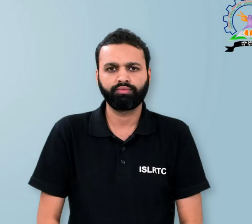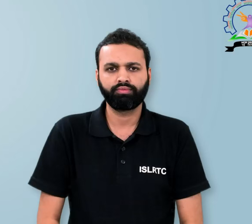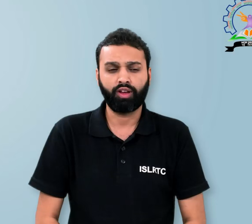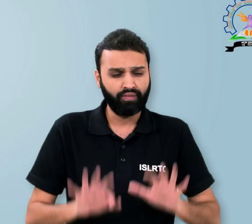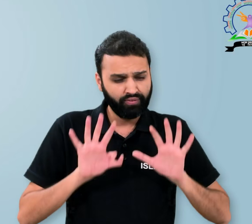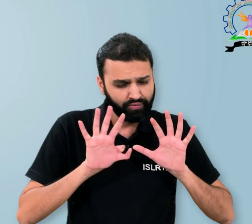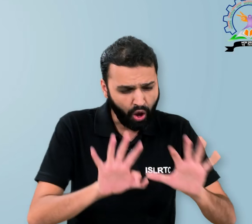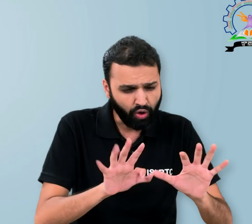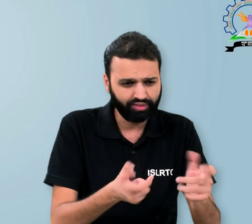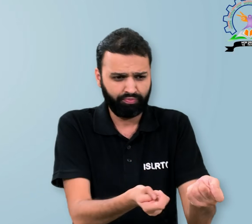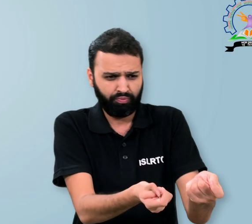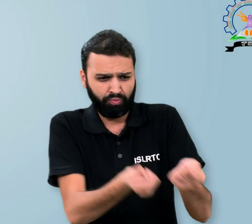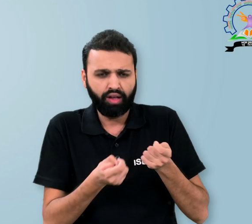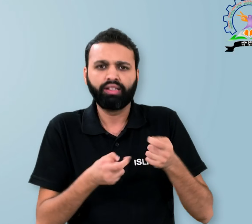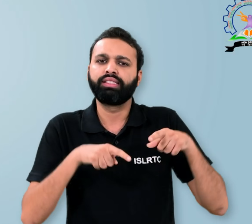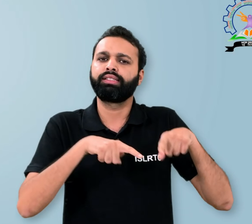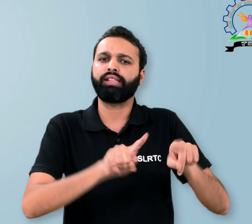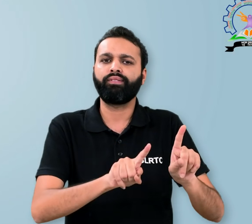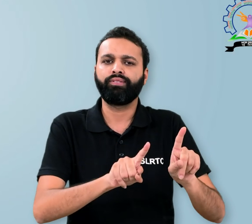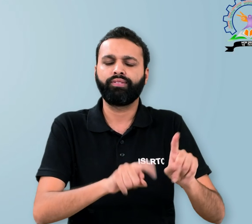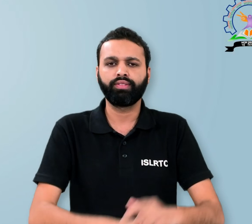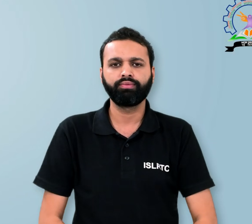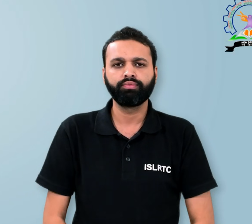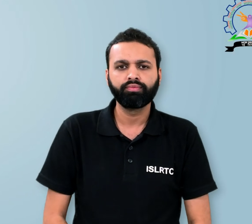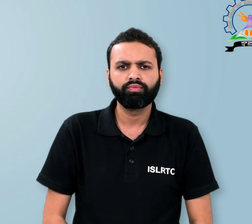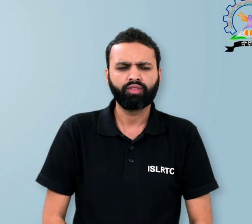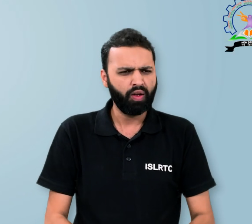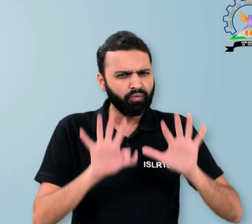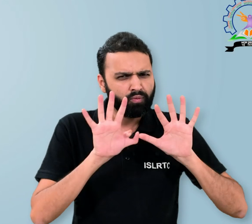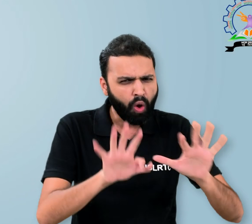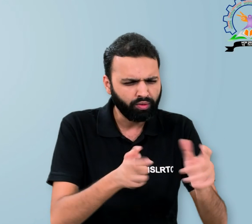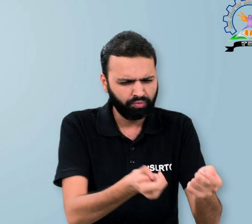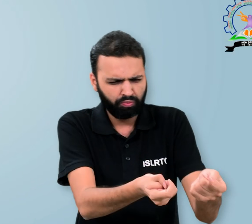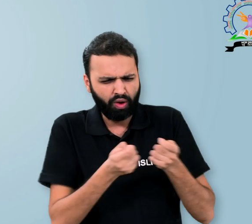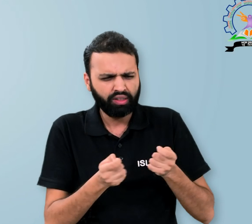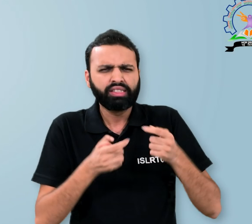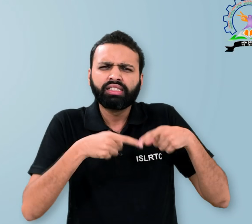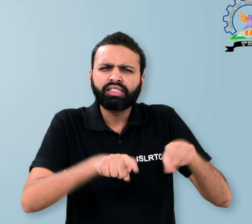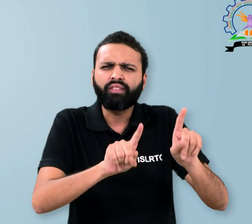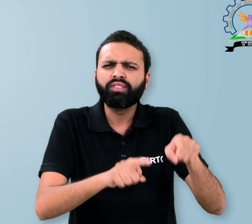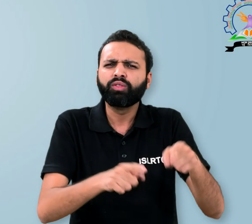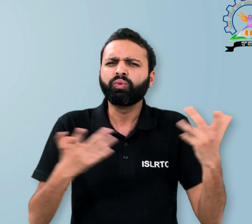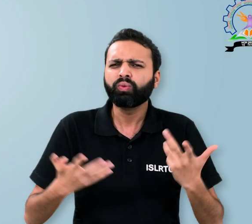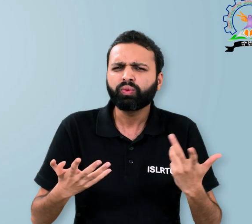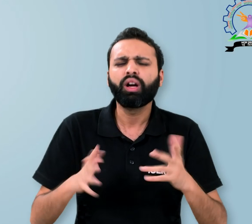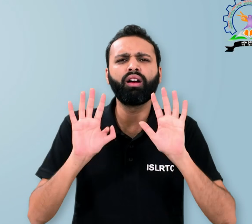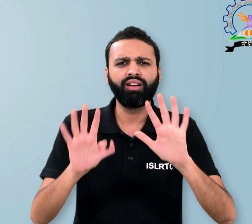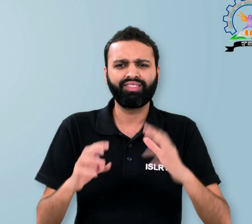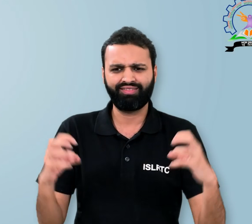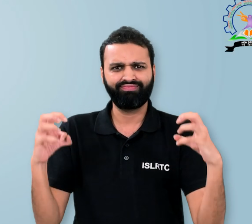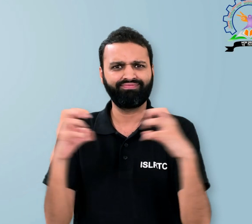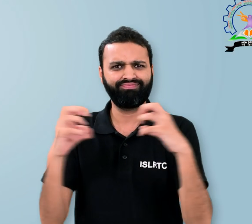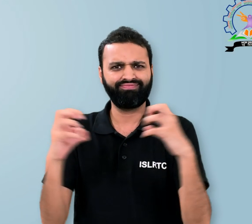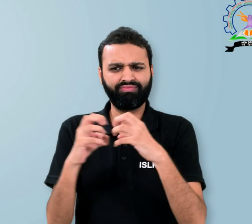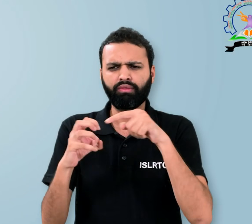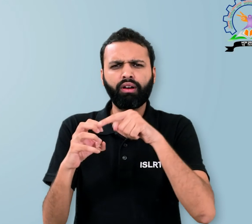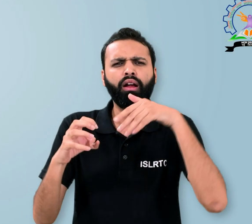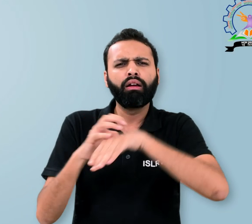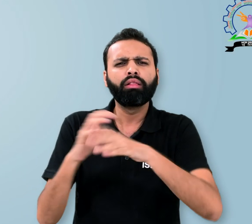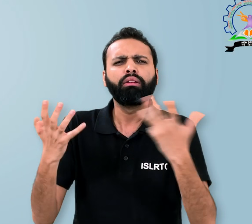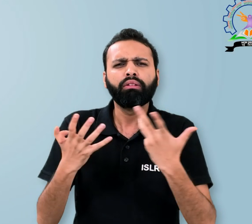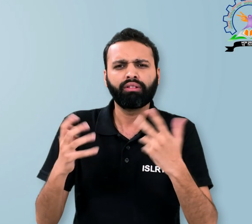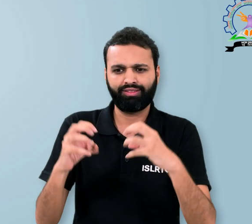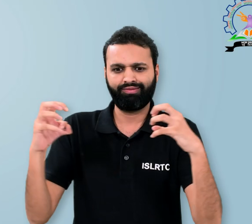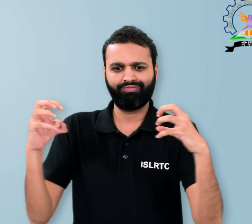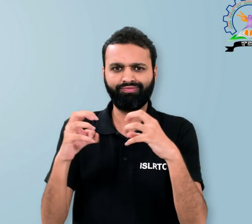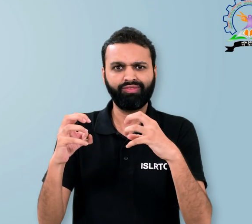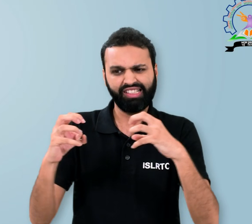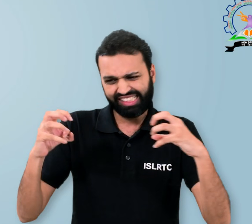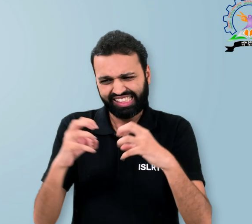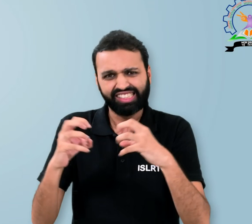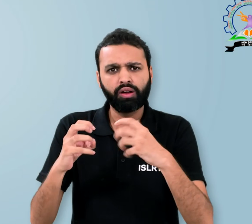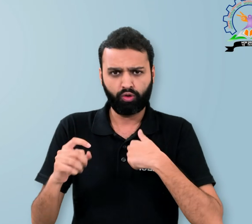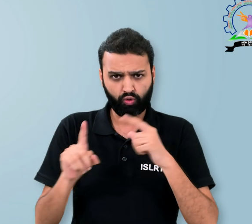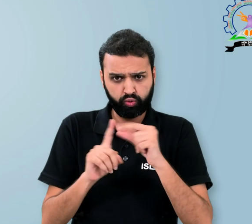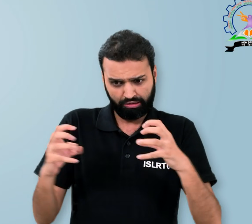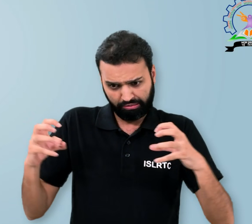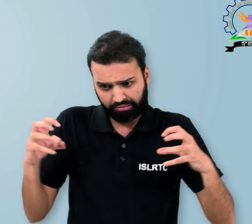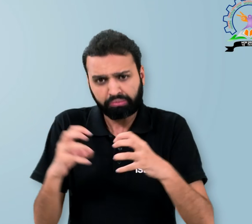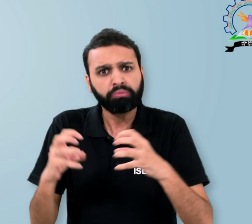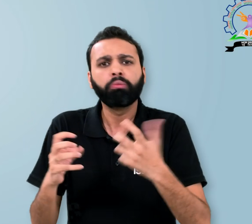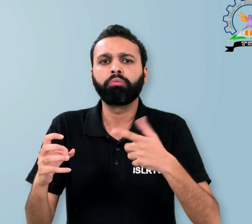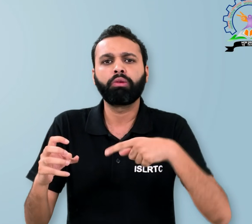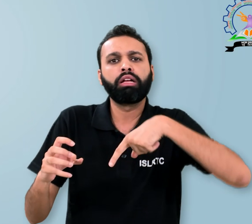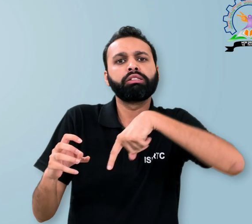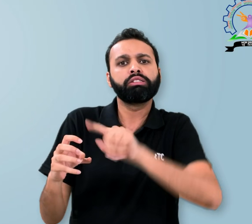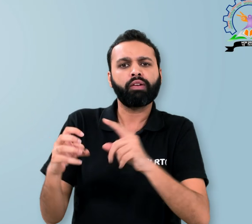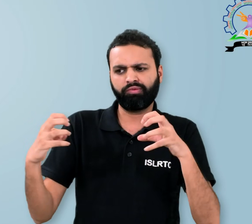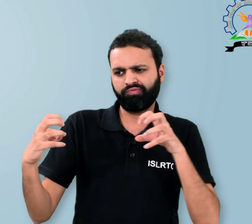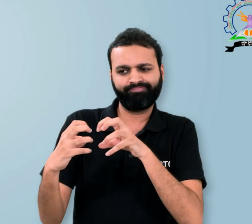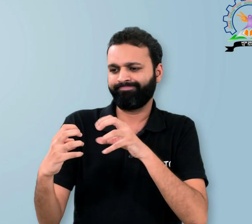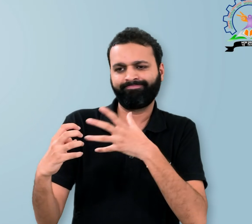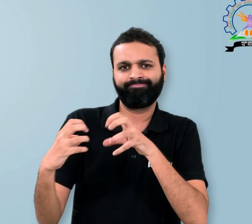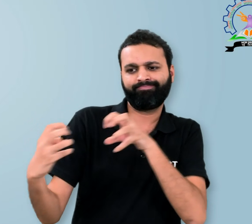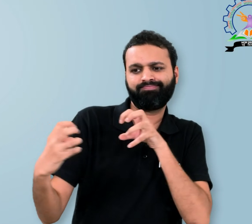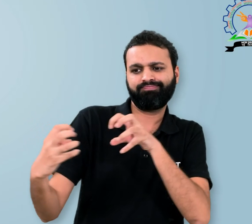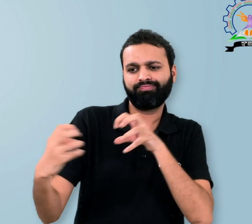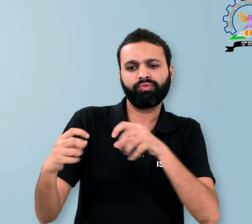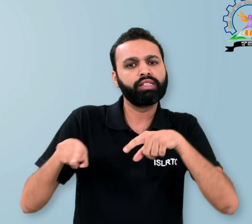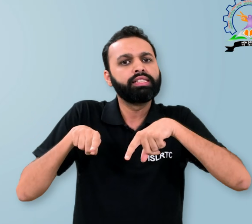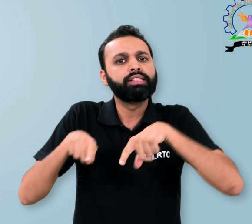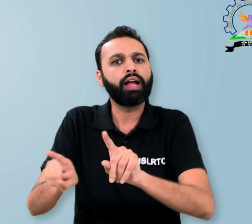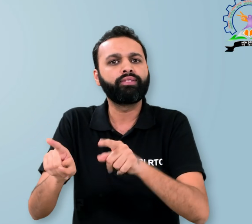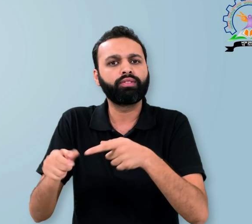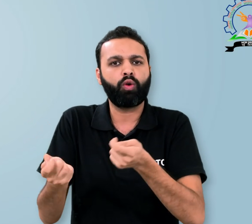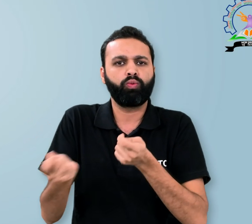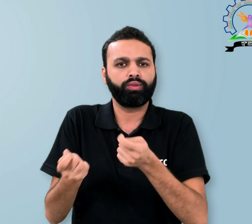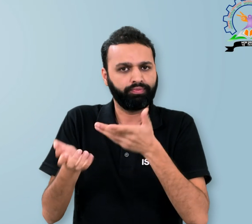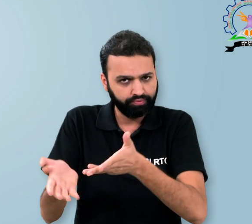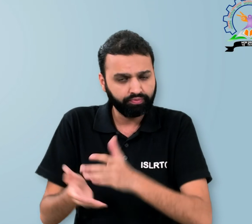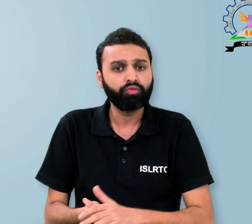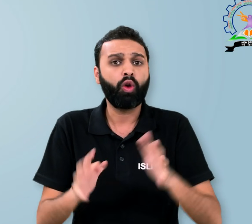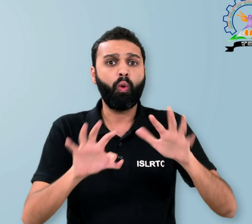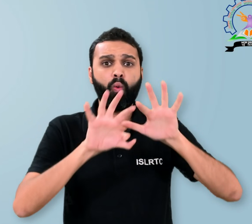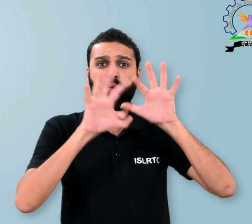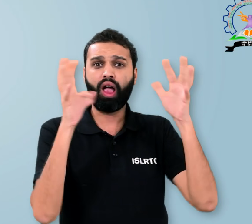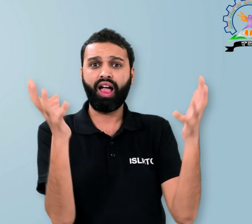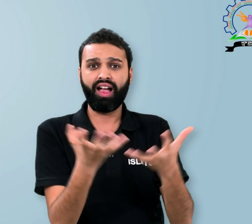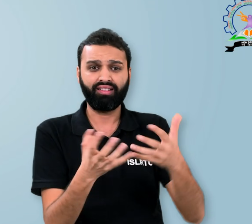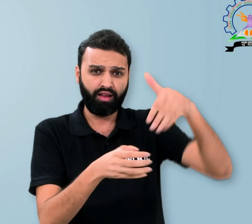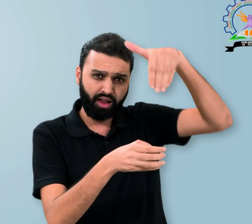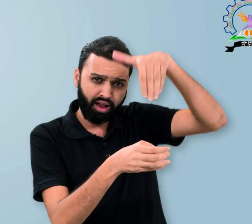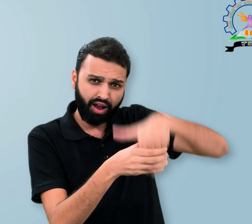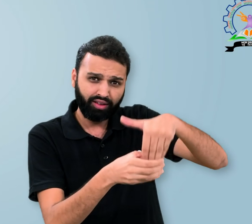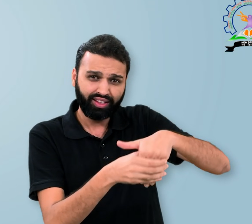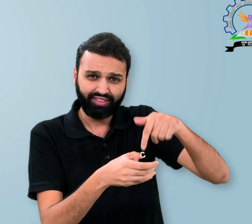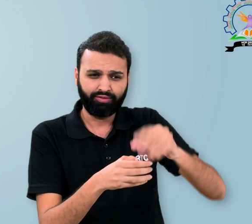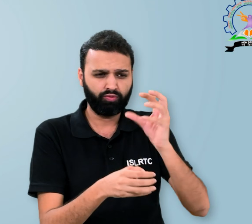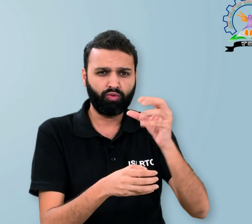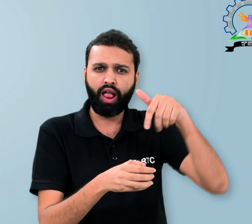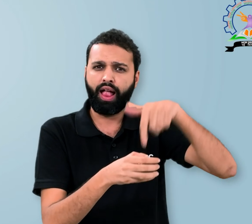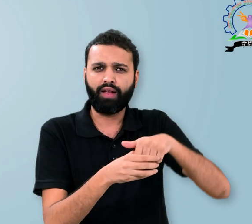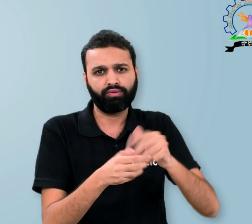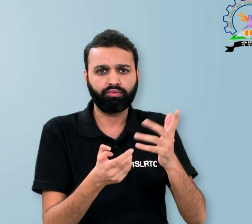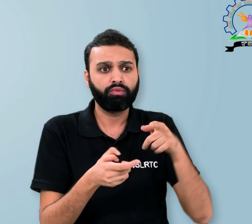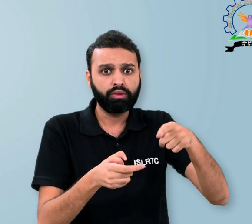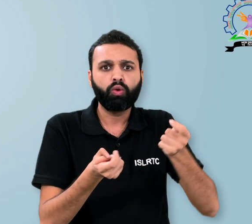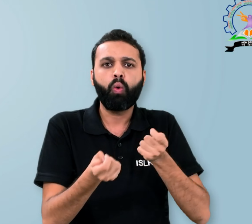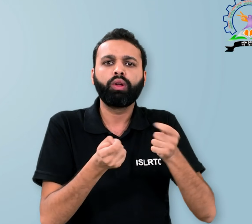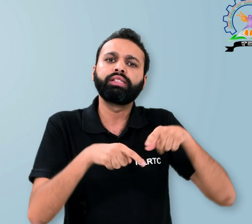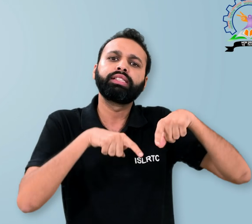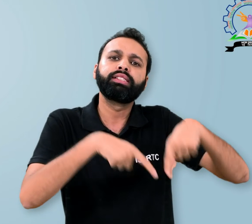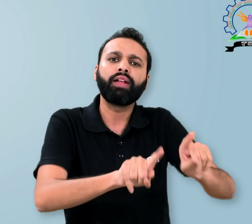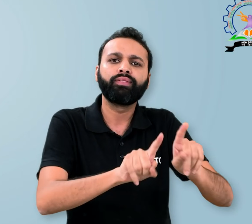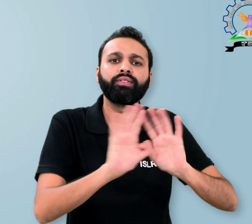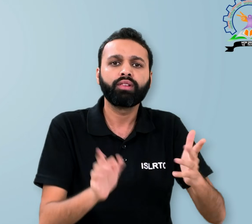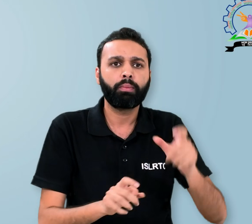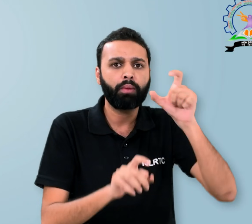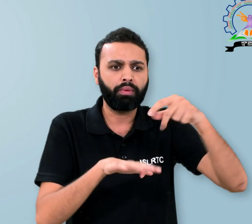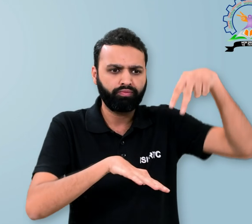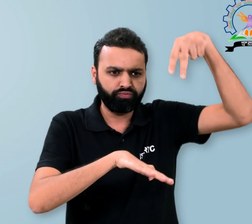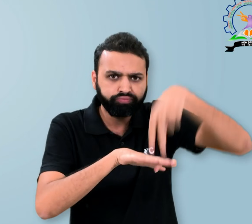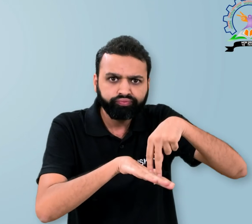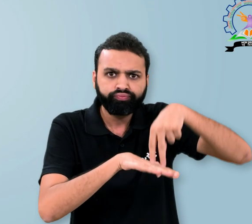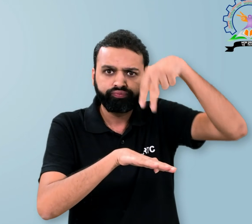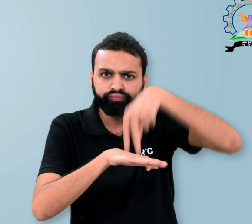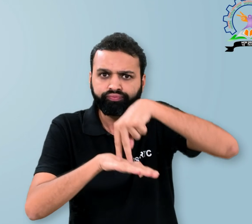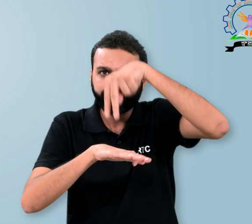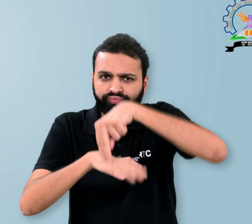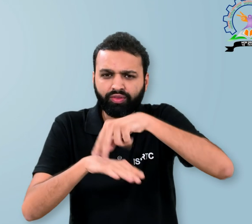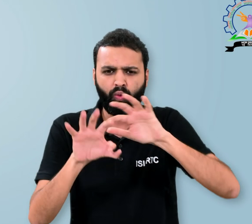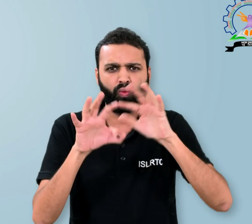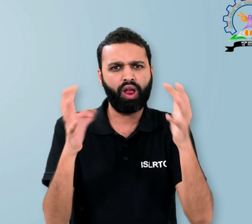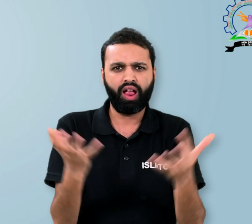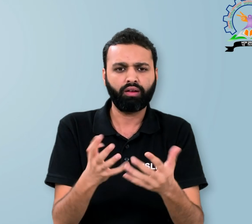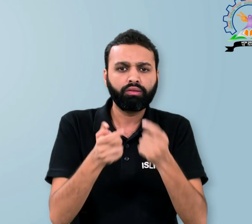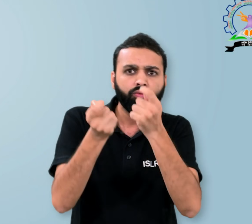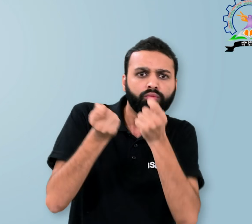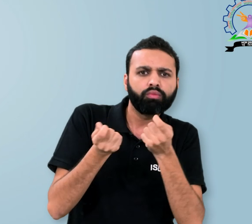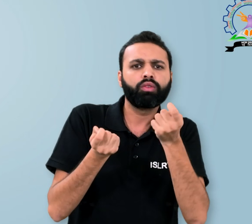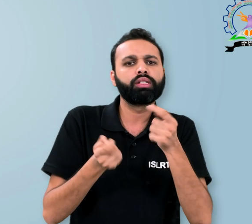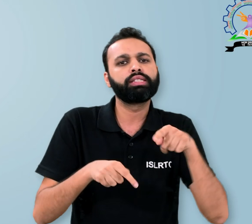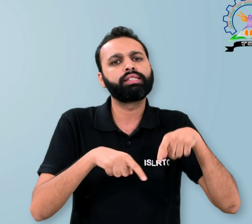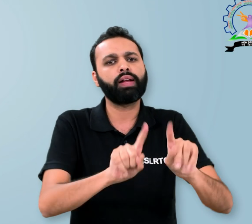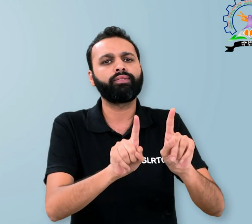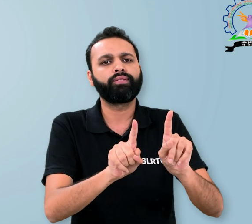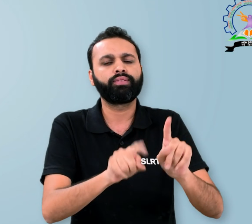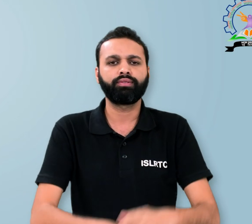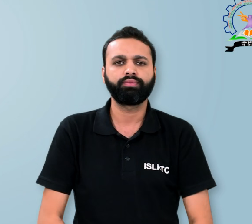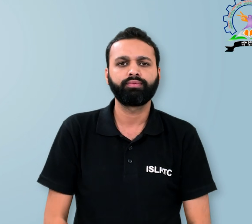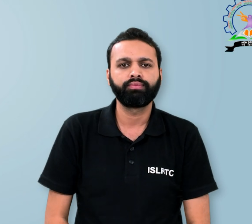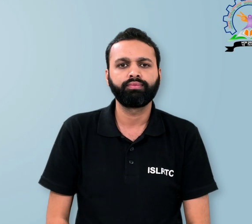Non-Contact Force A non-contact force is a force applied to an object by another body that is not in direct contact with it. For example, gravitational force, magnetic force, etc.